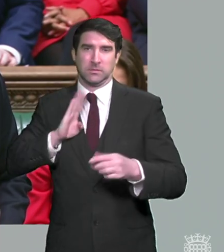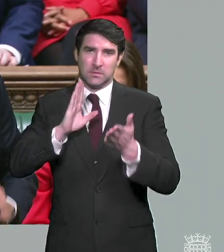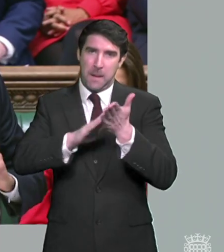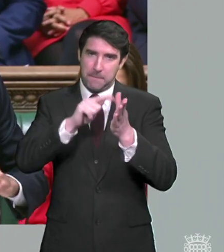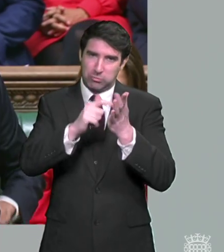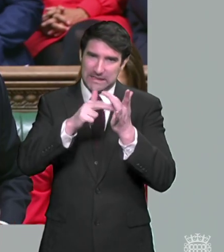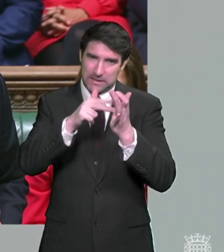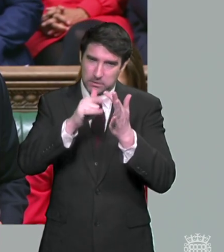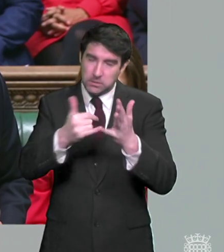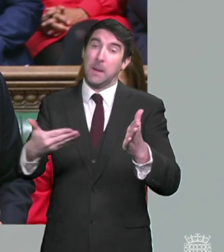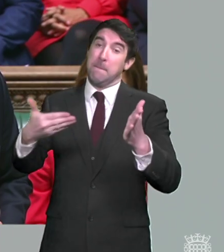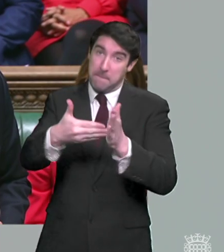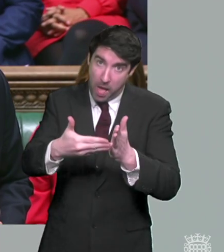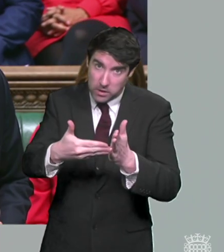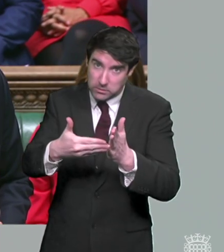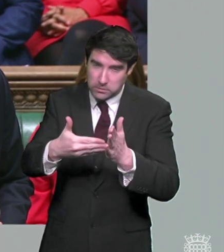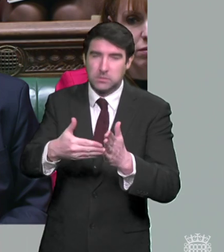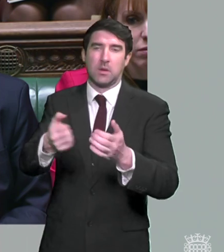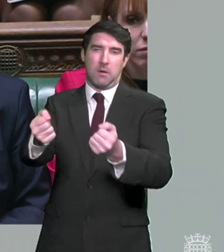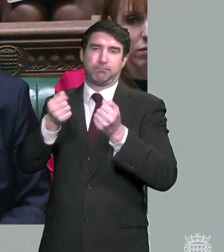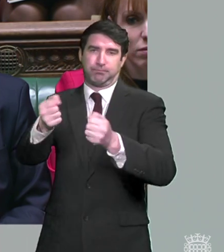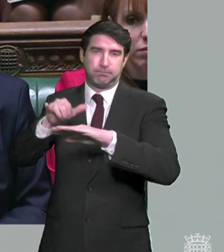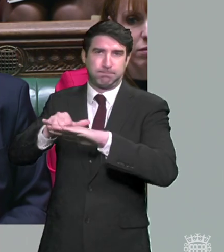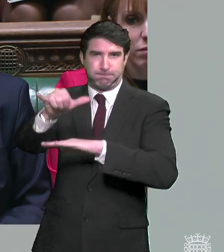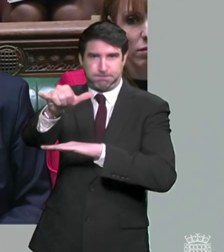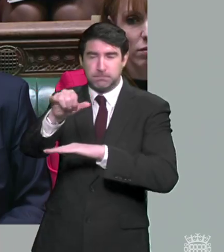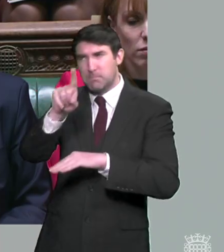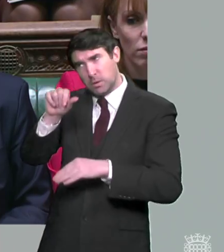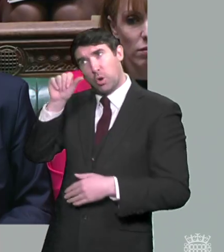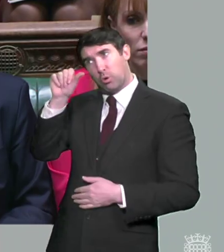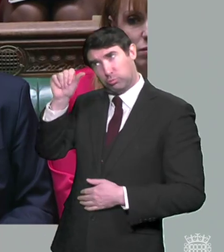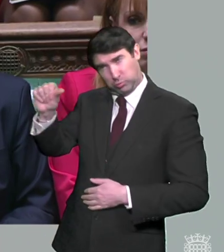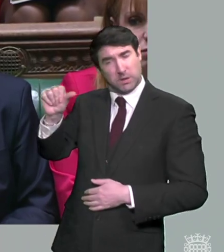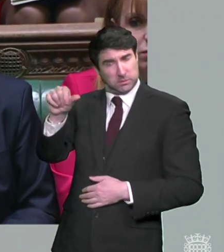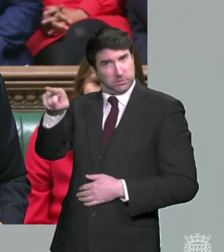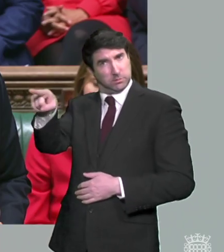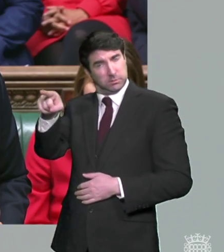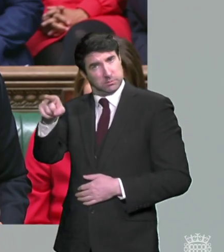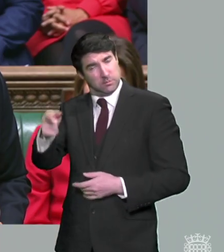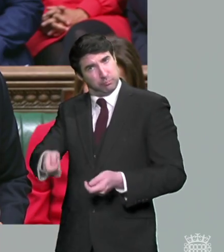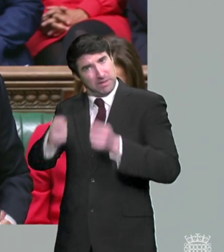The right honourable and learned Gentleman is right to highlight that this has been an international effort.